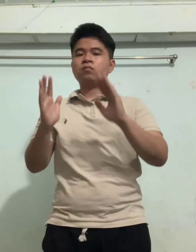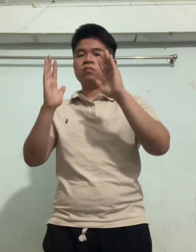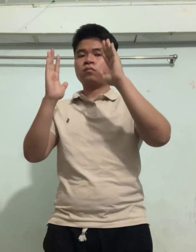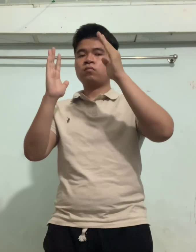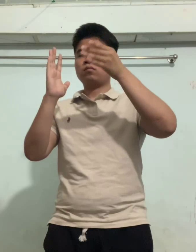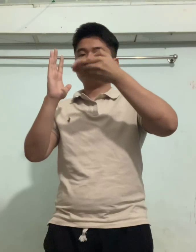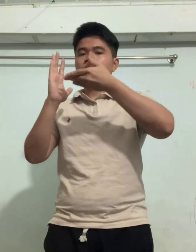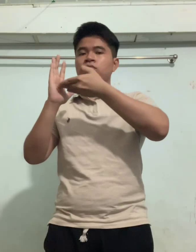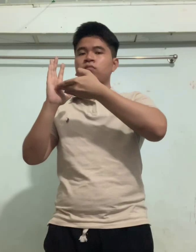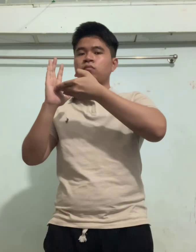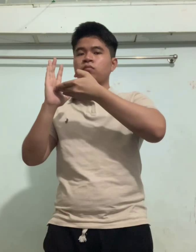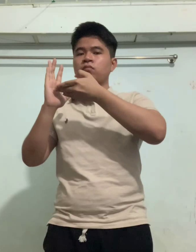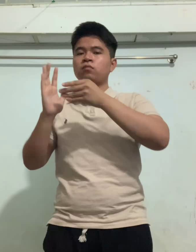gioi thieu